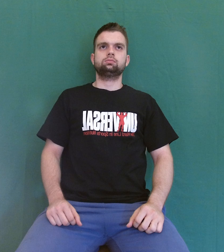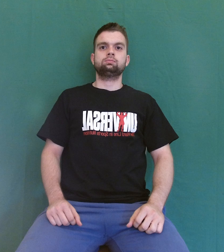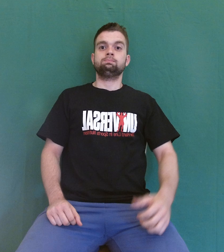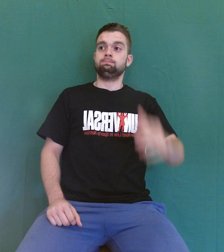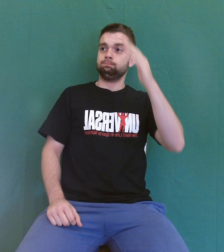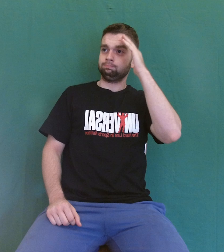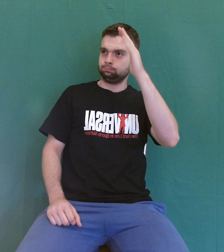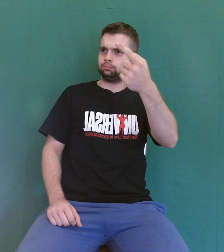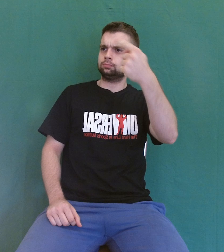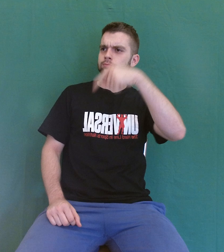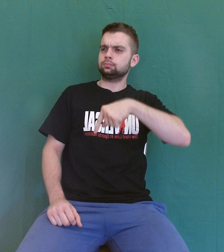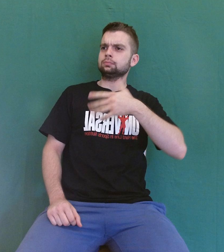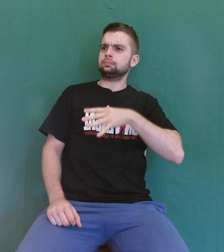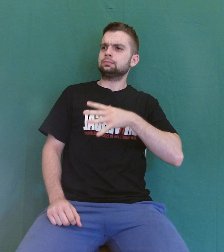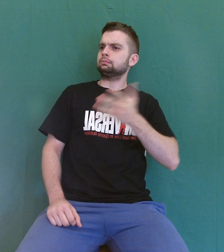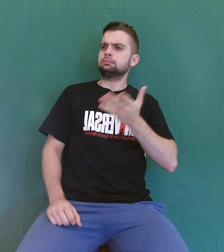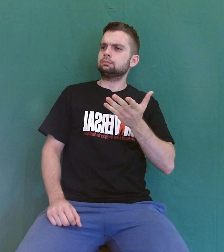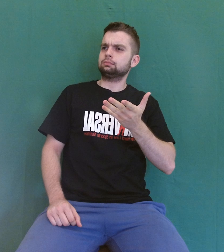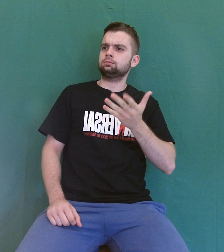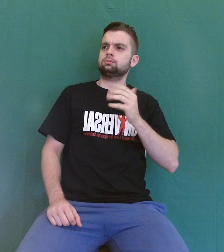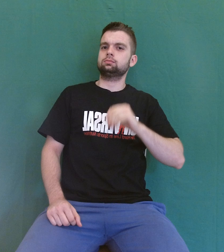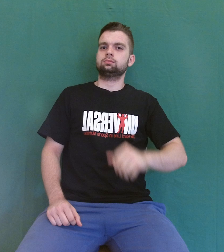ΚΑΛΗΜΕΡΑ ΕΣΥ ΕΡΧΟΜΑΙ ΕΜΕΝΑ ΘΕΛΩ ΤΙ?